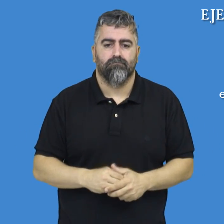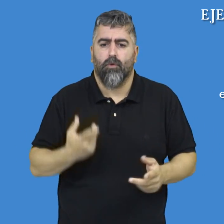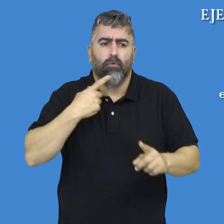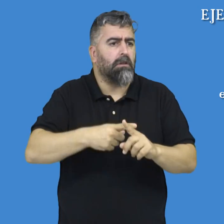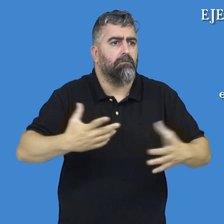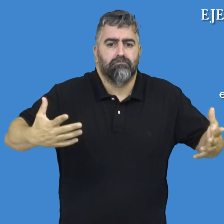objetivo